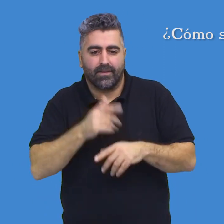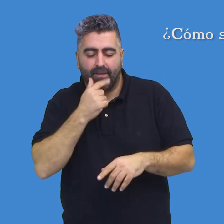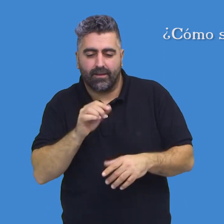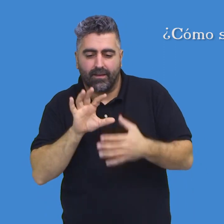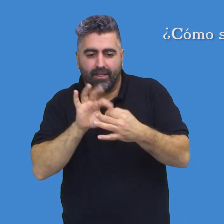fácil